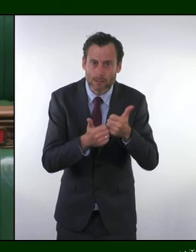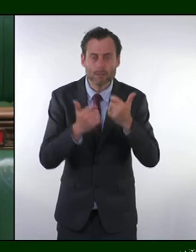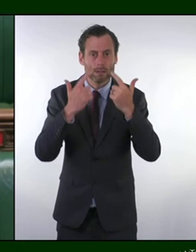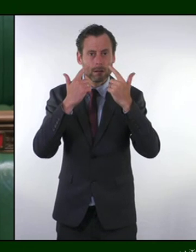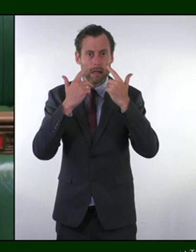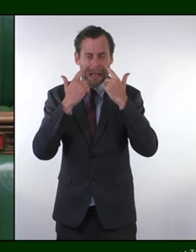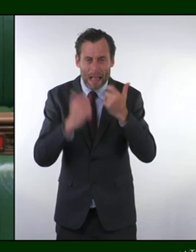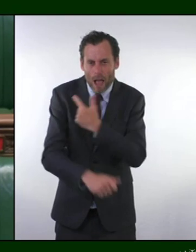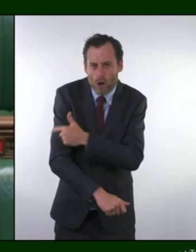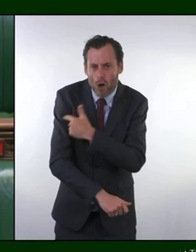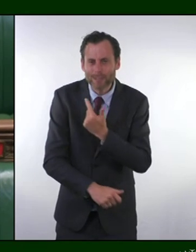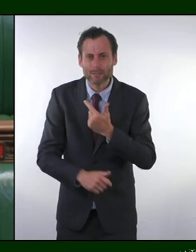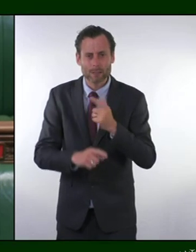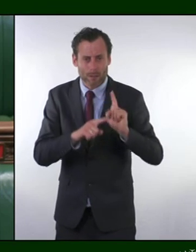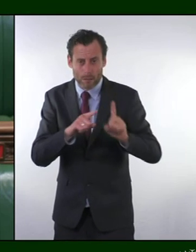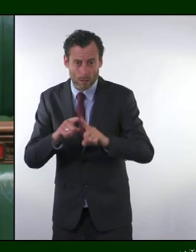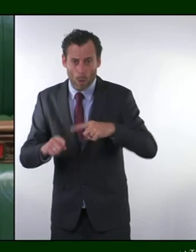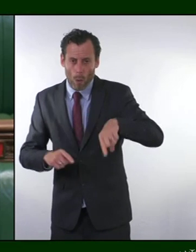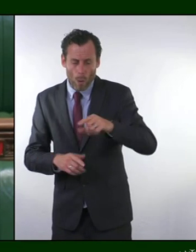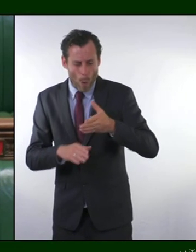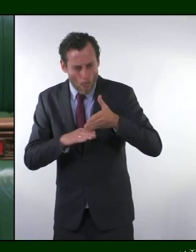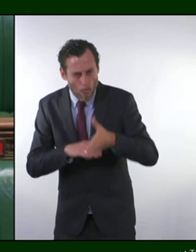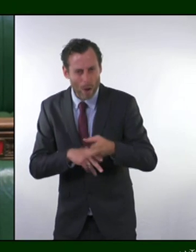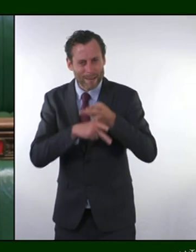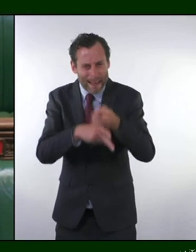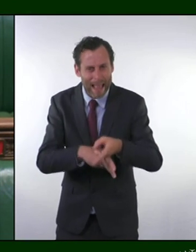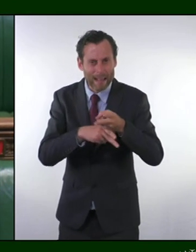And then he’s got the audacity to blame us.” Those are her words.